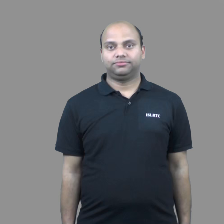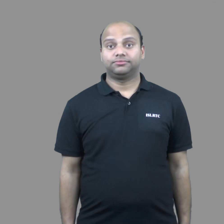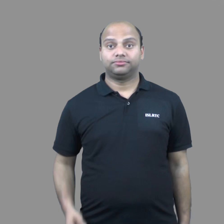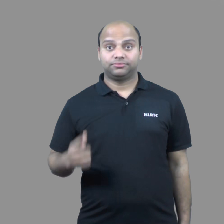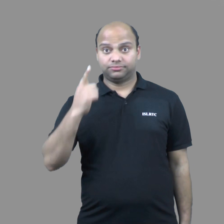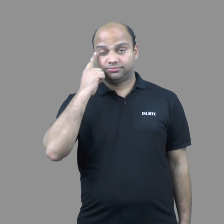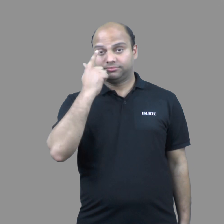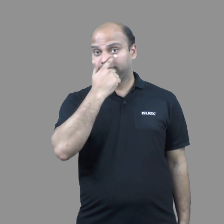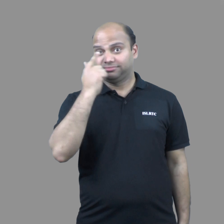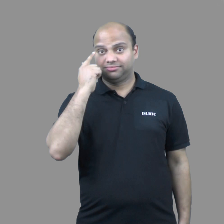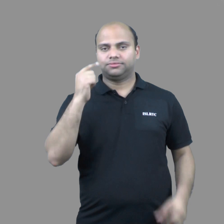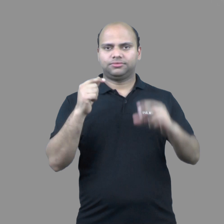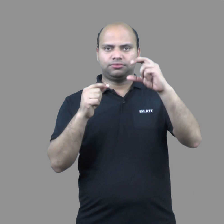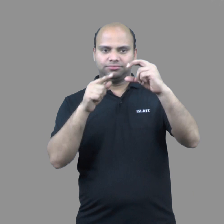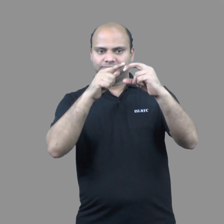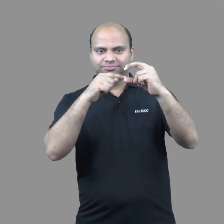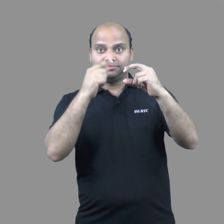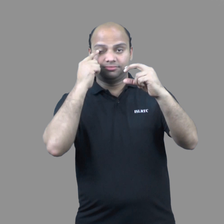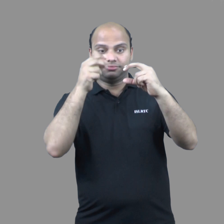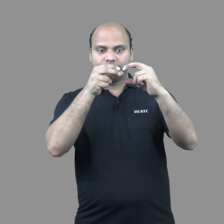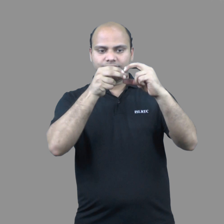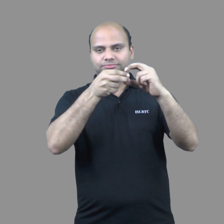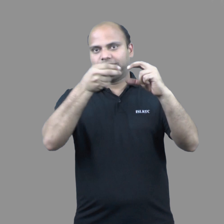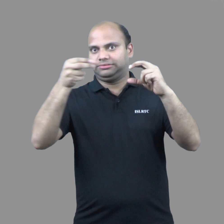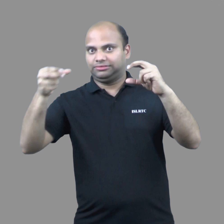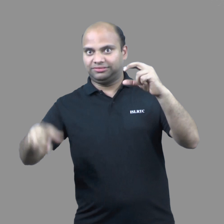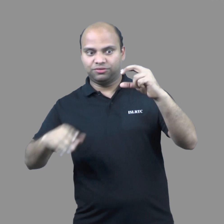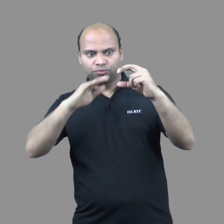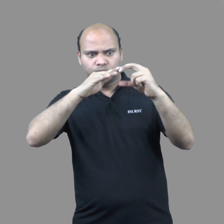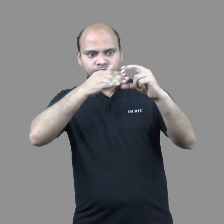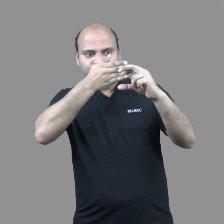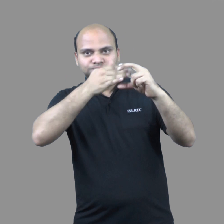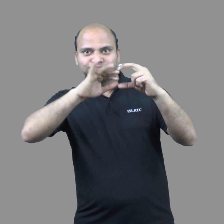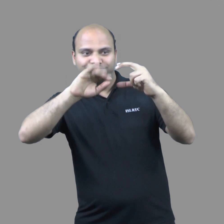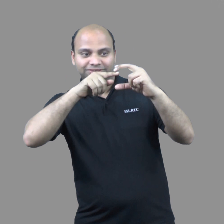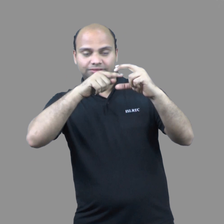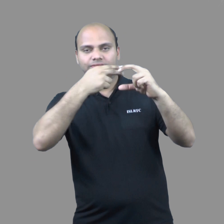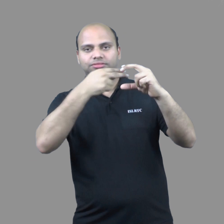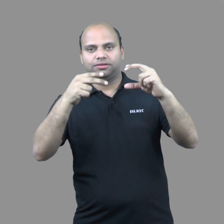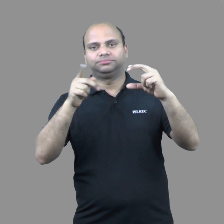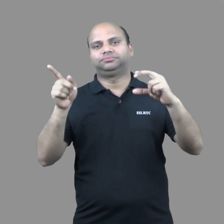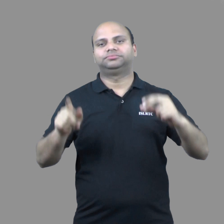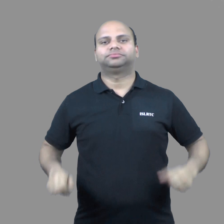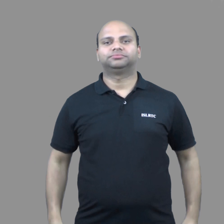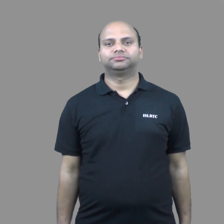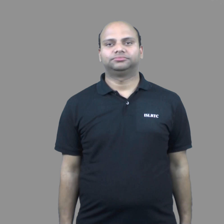Orbit